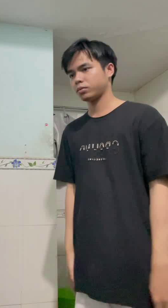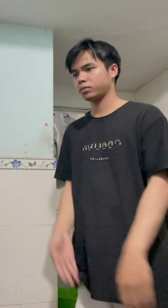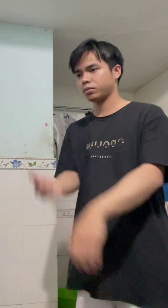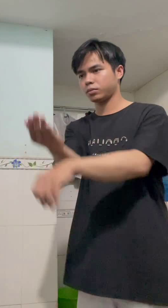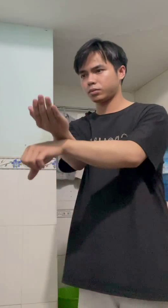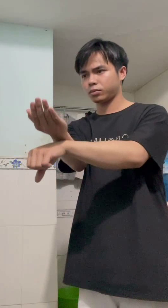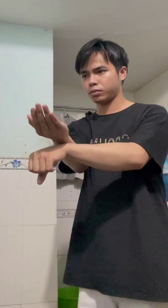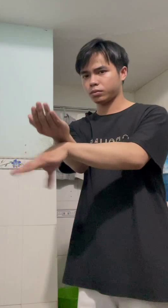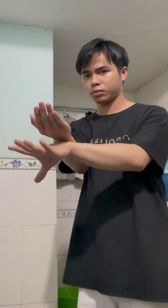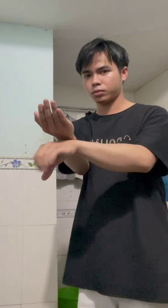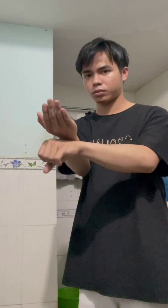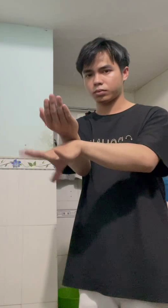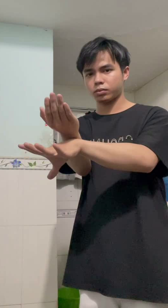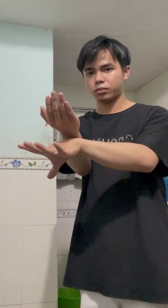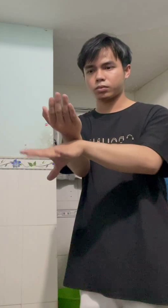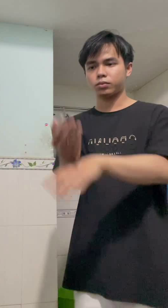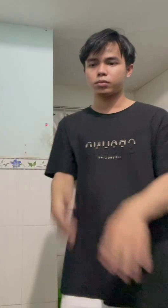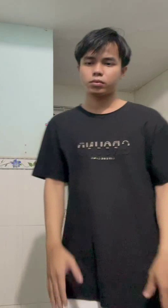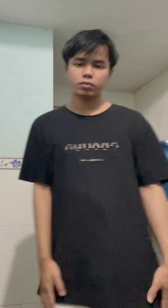ca phe